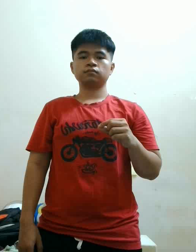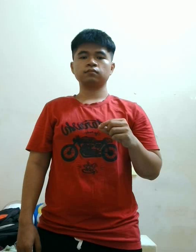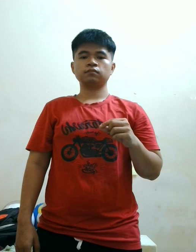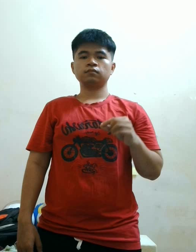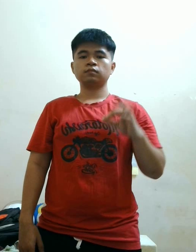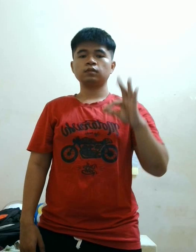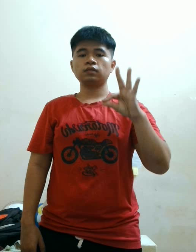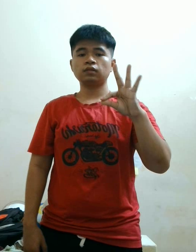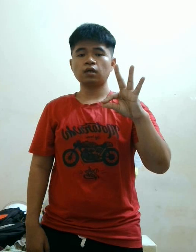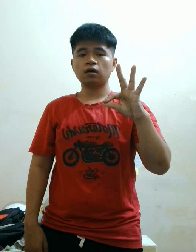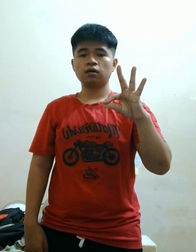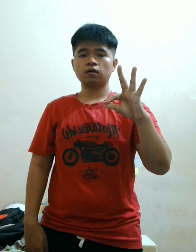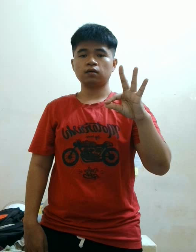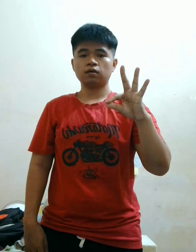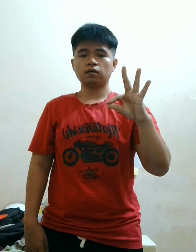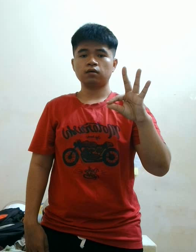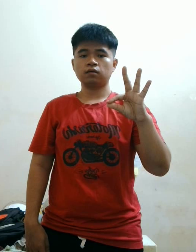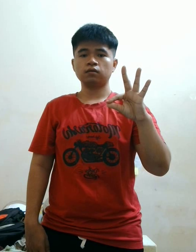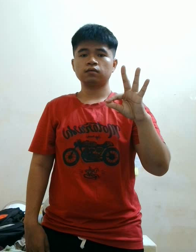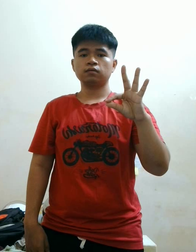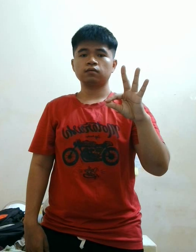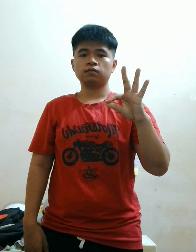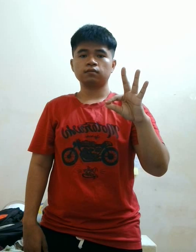t